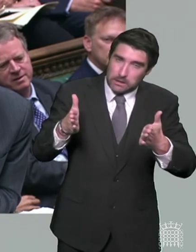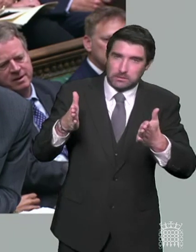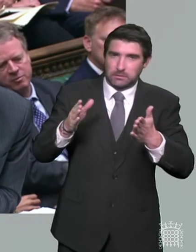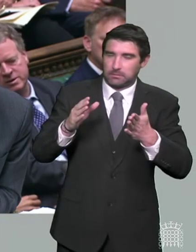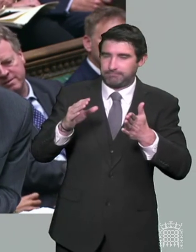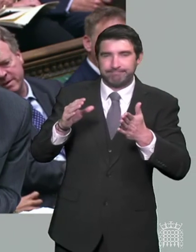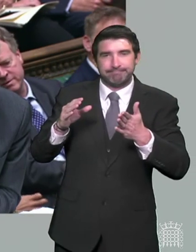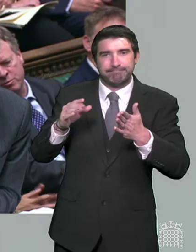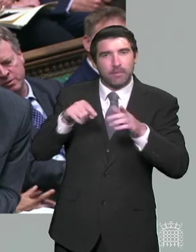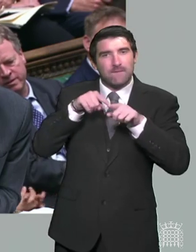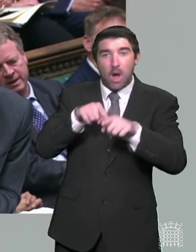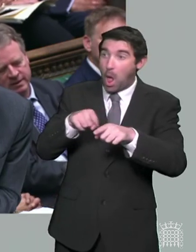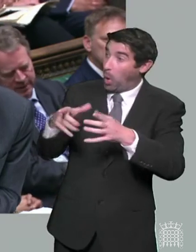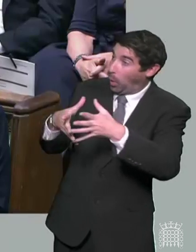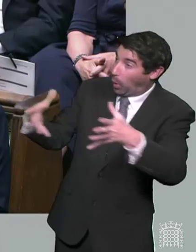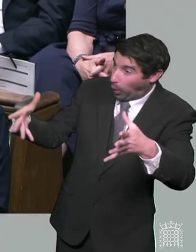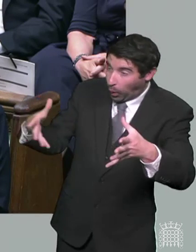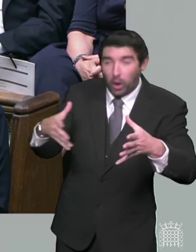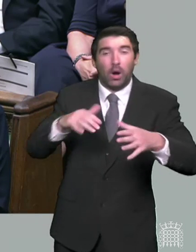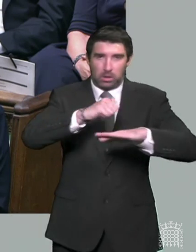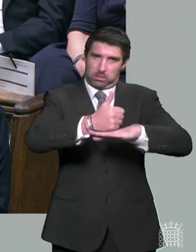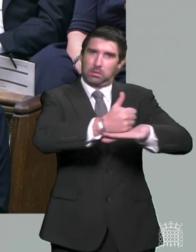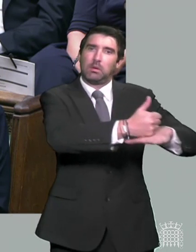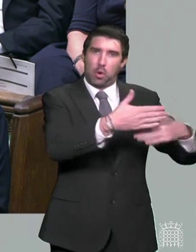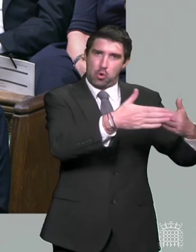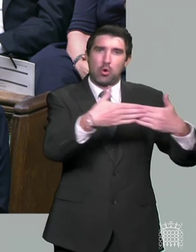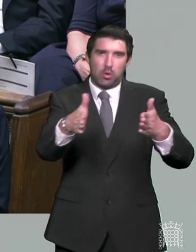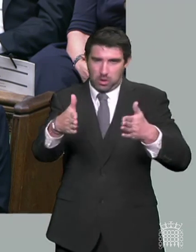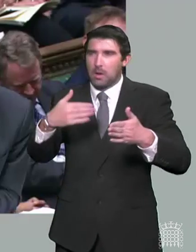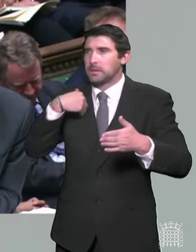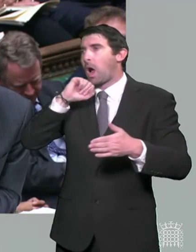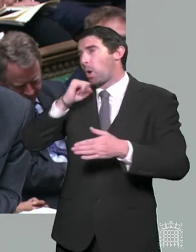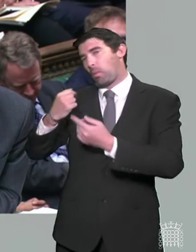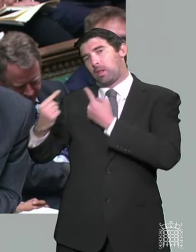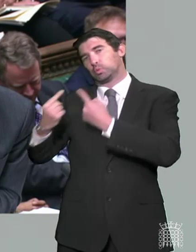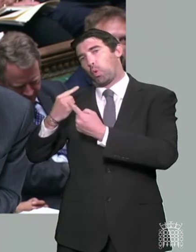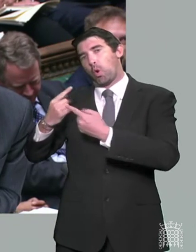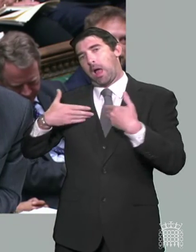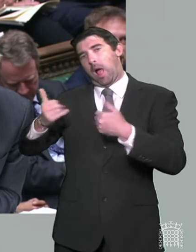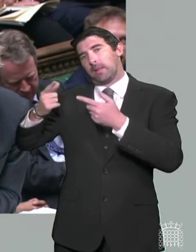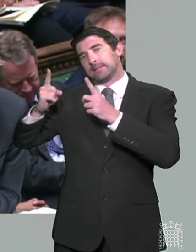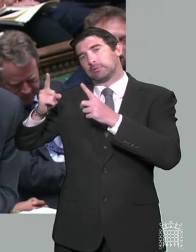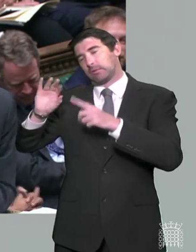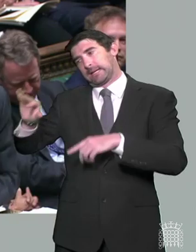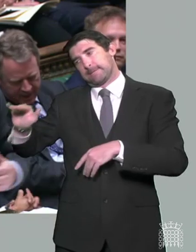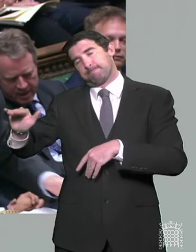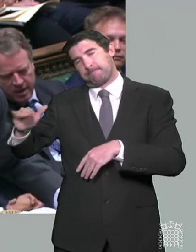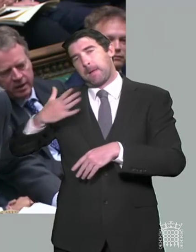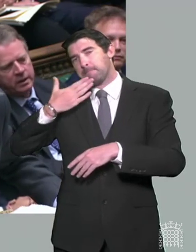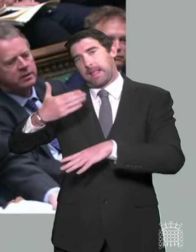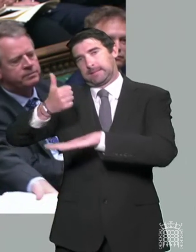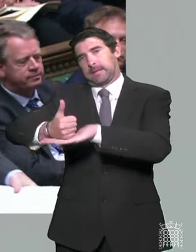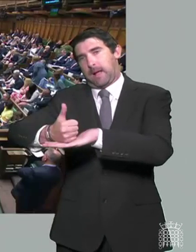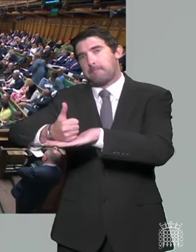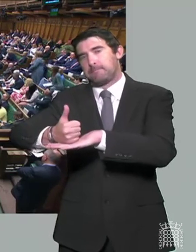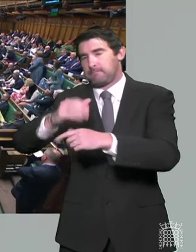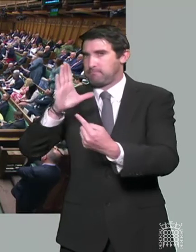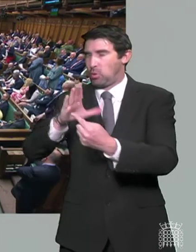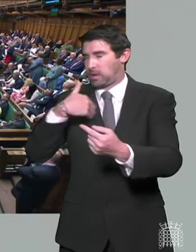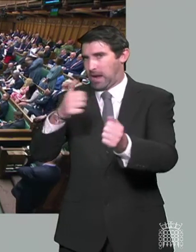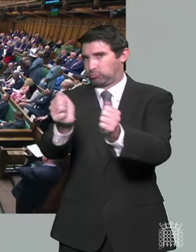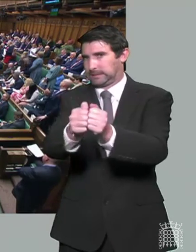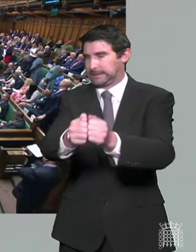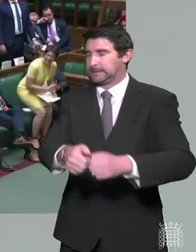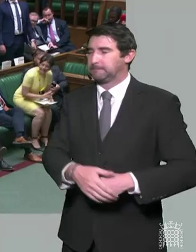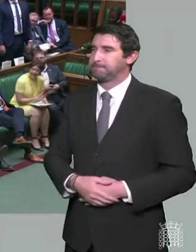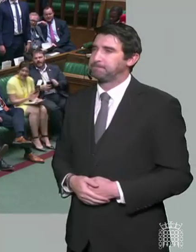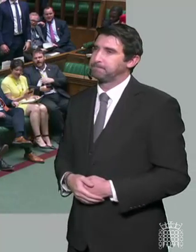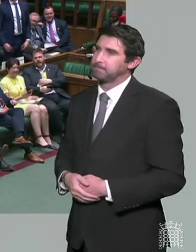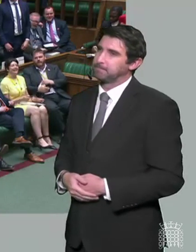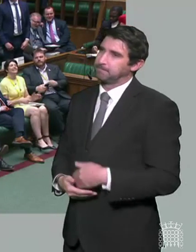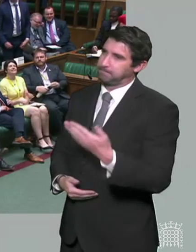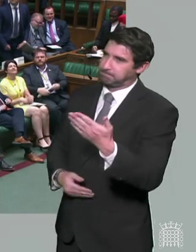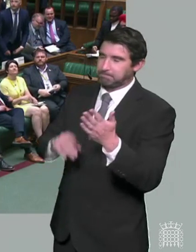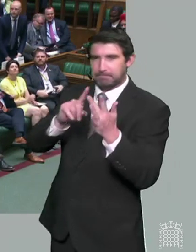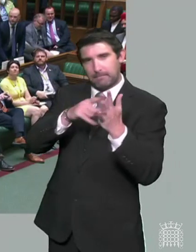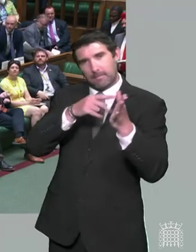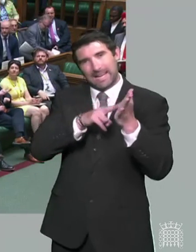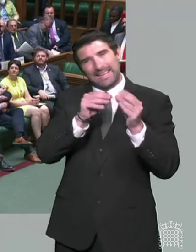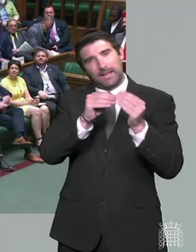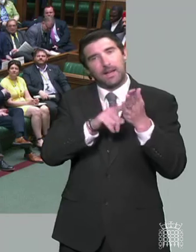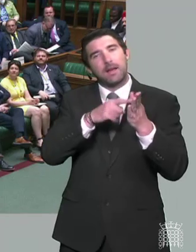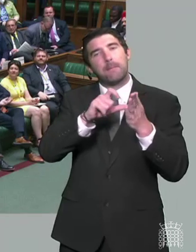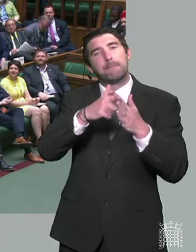I know my honourable Friend has met my right honourable Friend the Health Secretary, and I will take this up personally to make sure we get a proper approach to this very important issue.